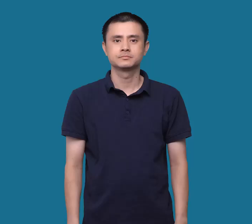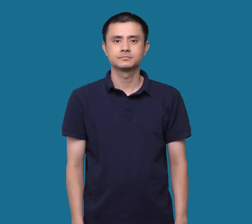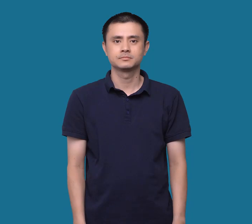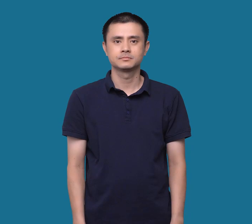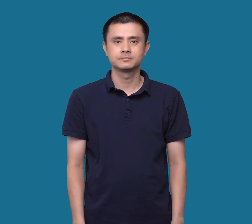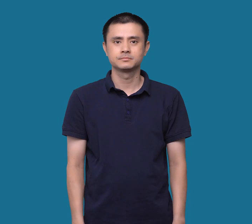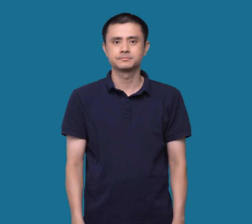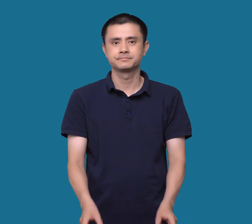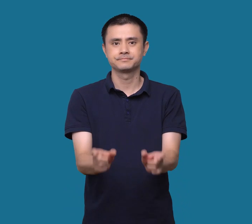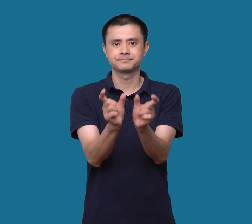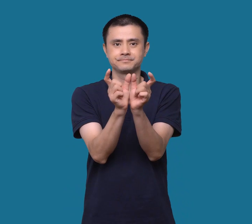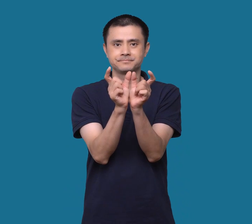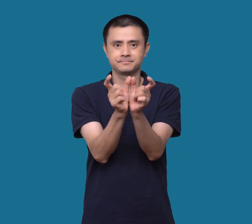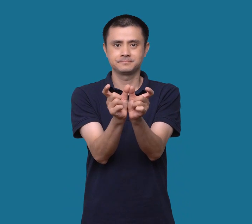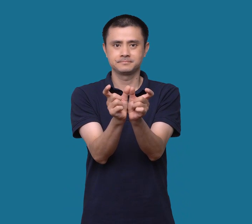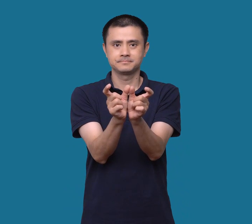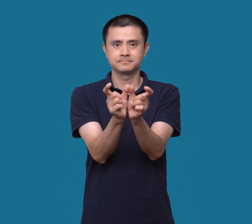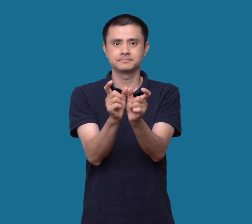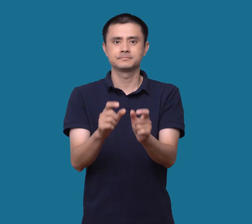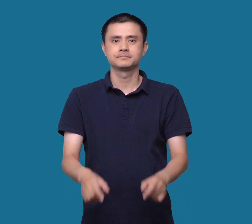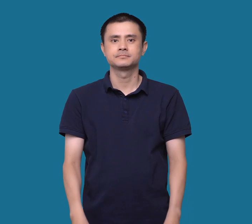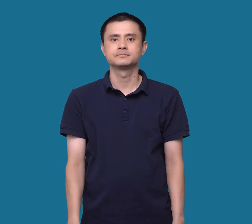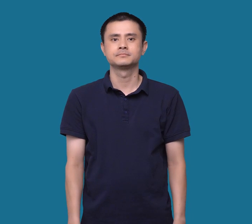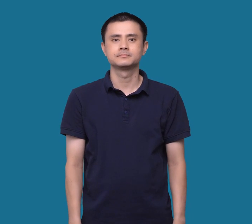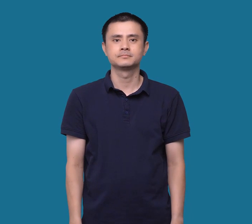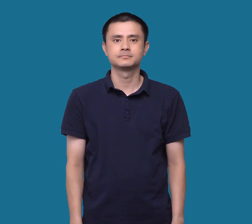trung điểm